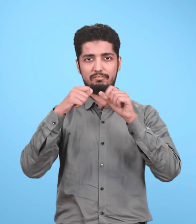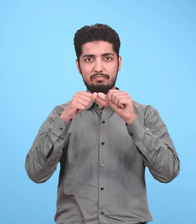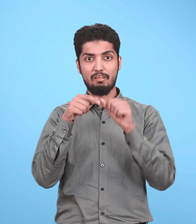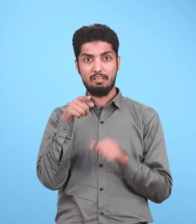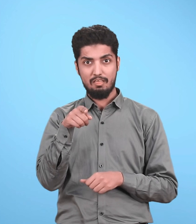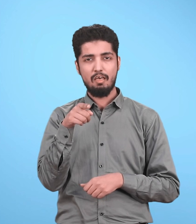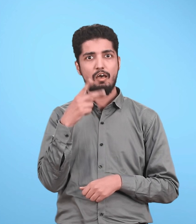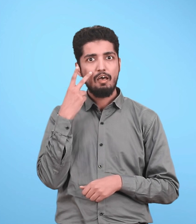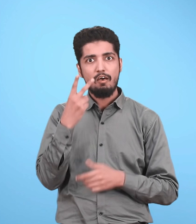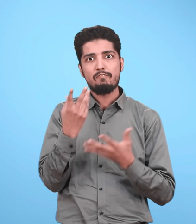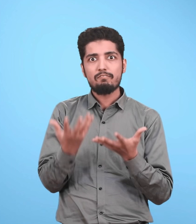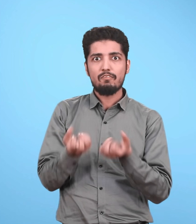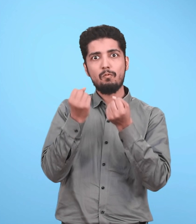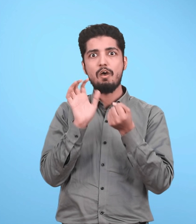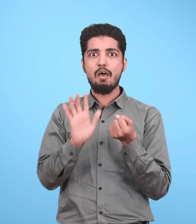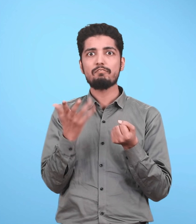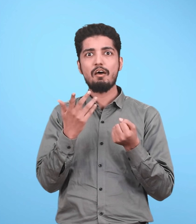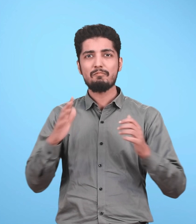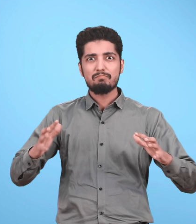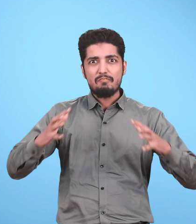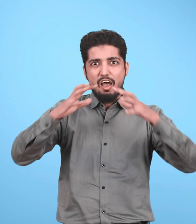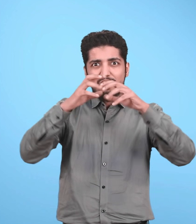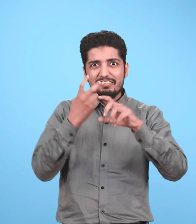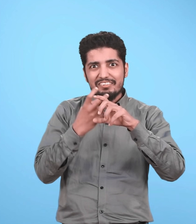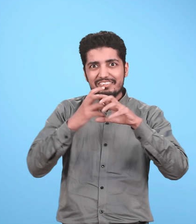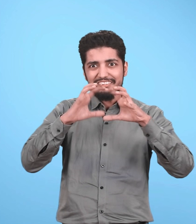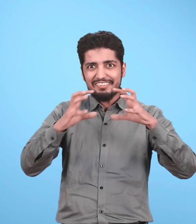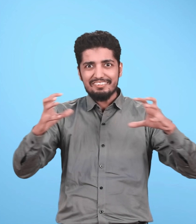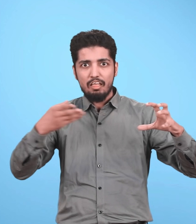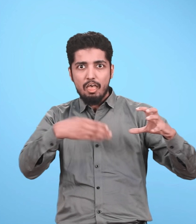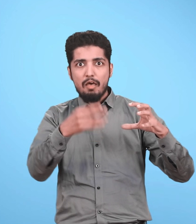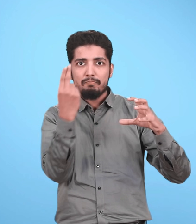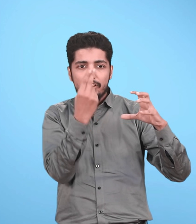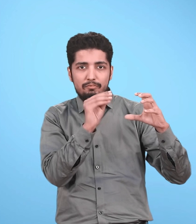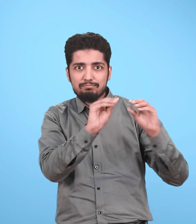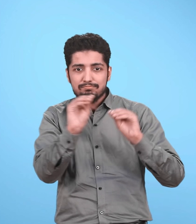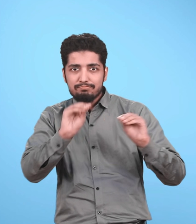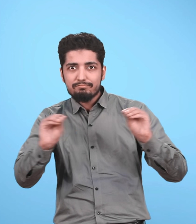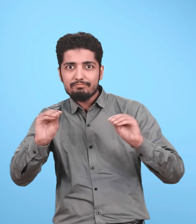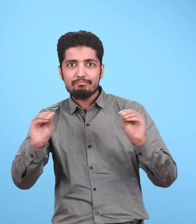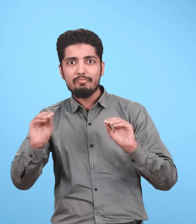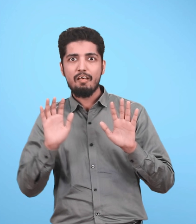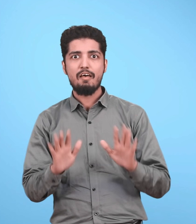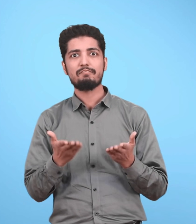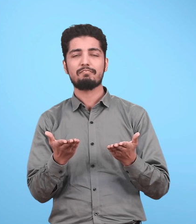where rock paintings in caves have been found.